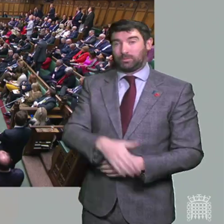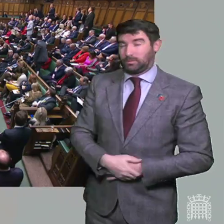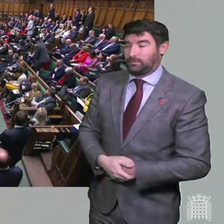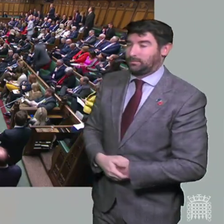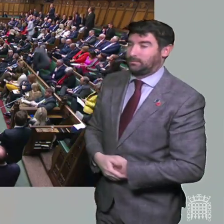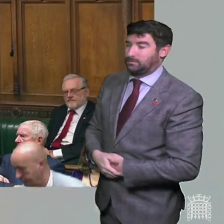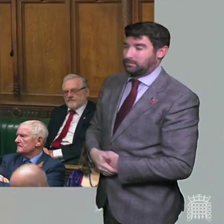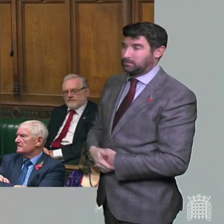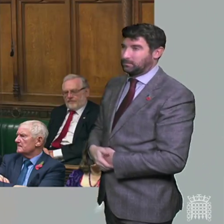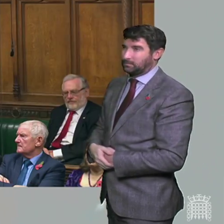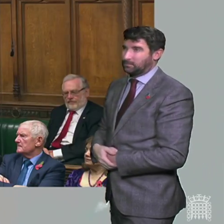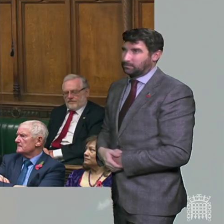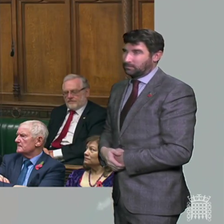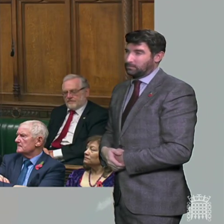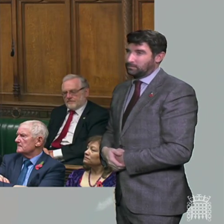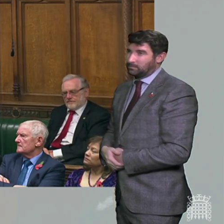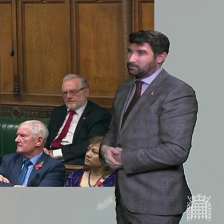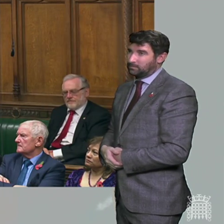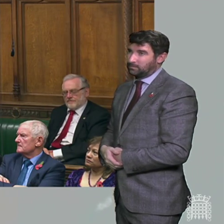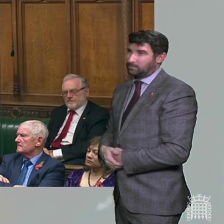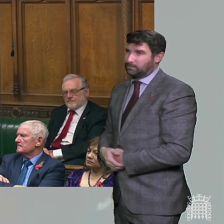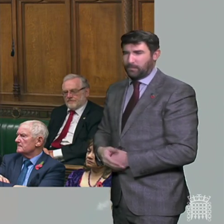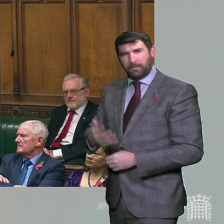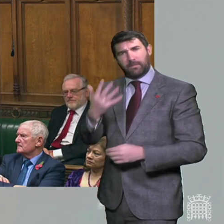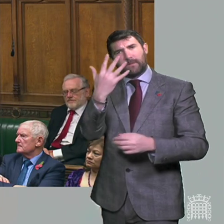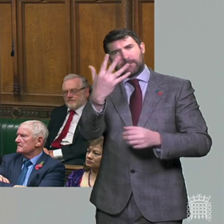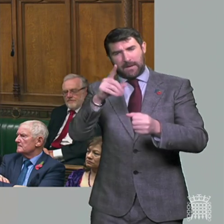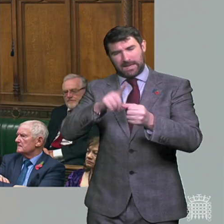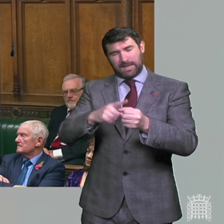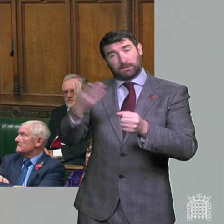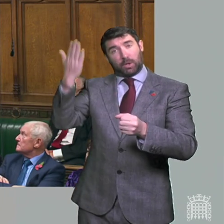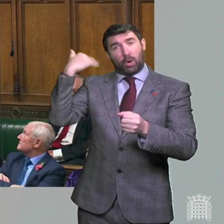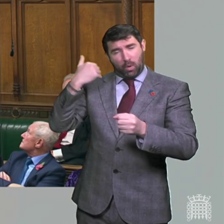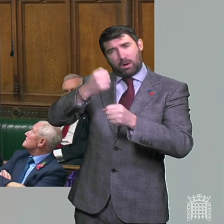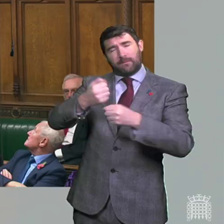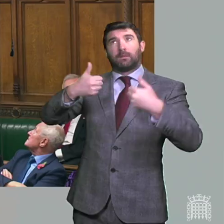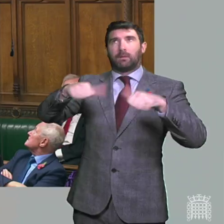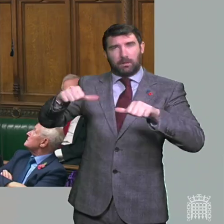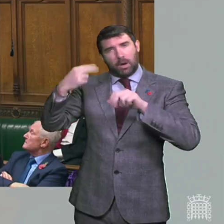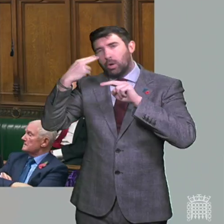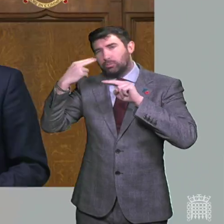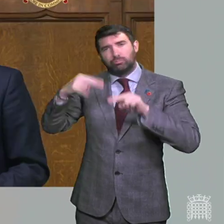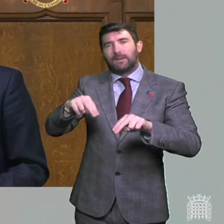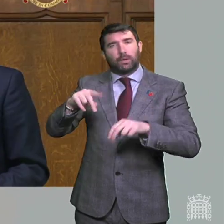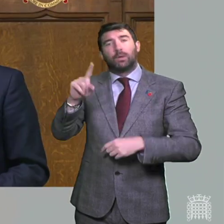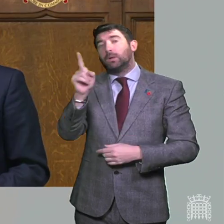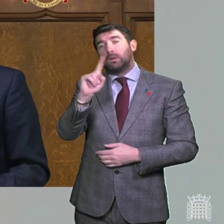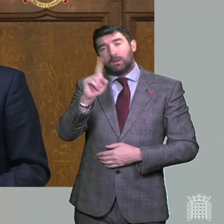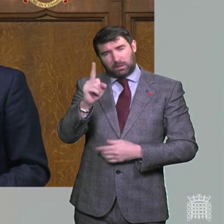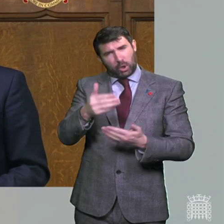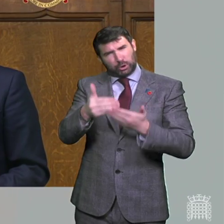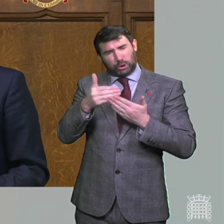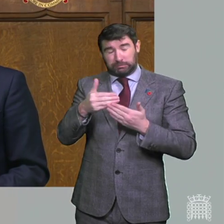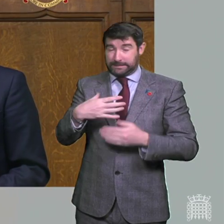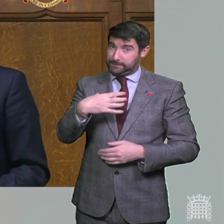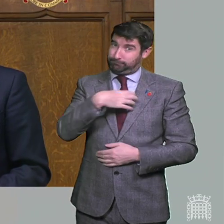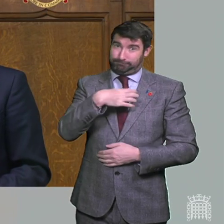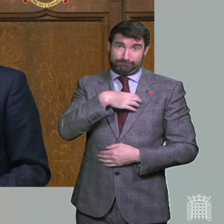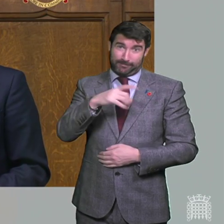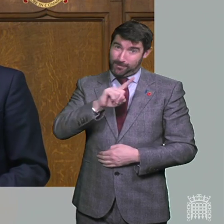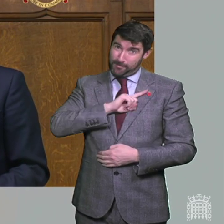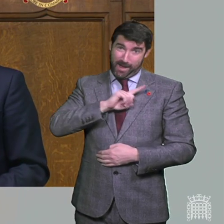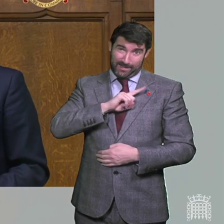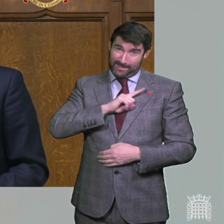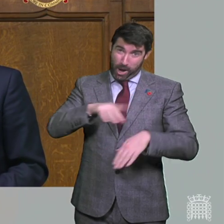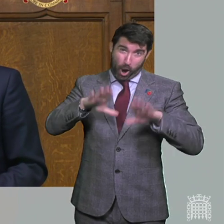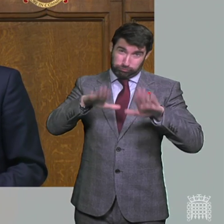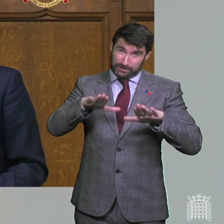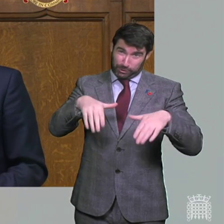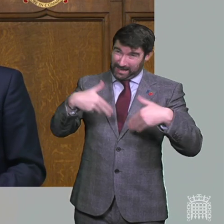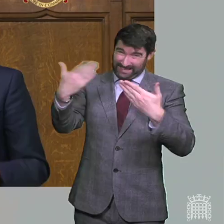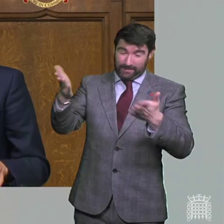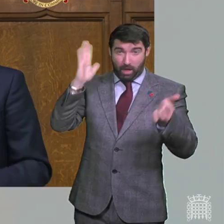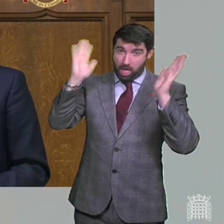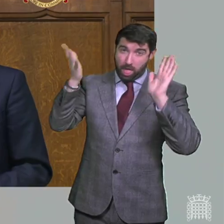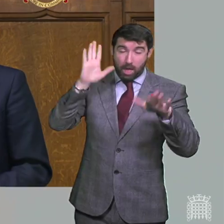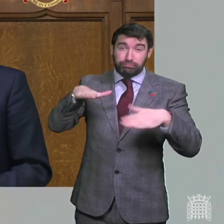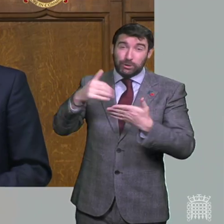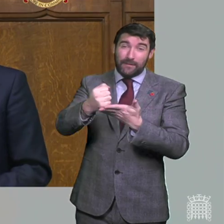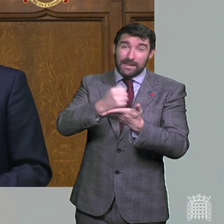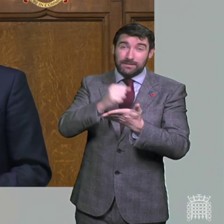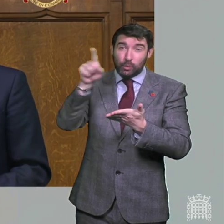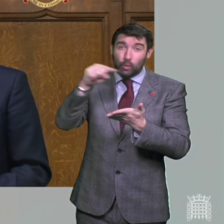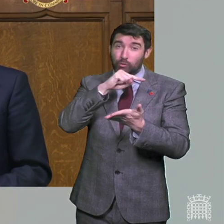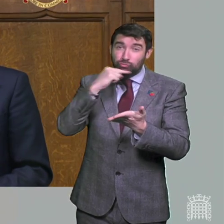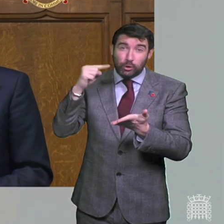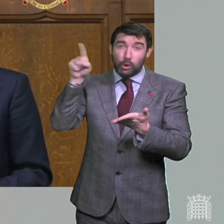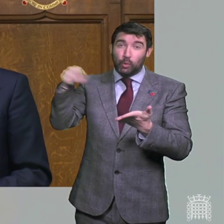Five years ago, the Government belatedly launched a review into the security risk posed by handing thousands of mainly wealthy Russian and Chinese nationals so-called golden visas so that they could live in Britain.